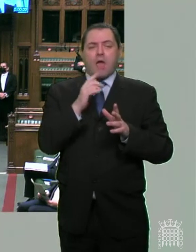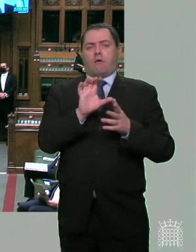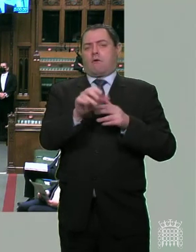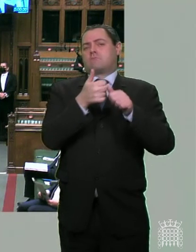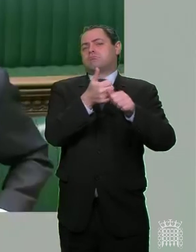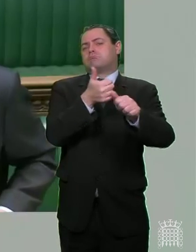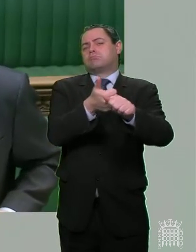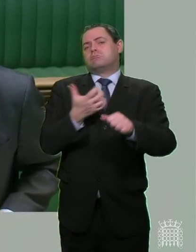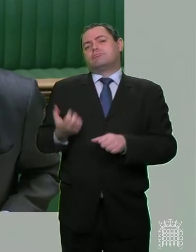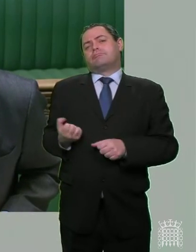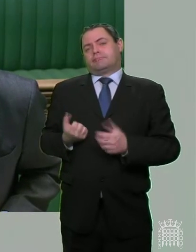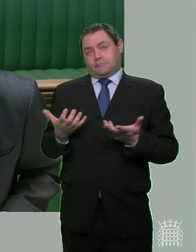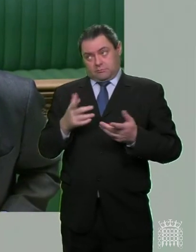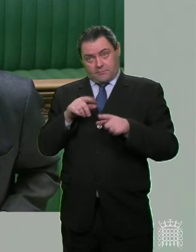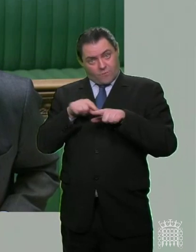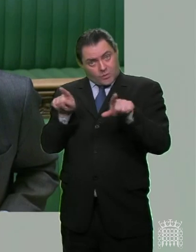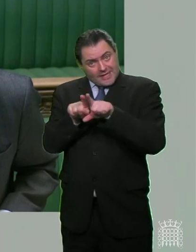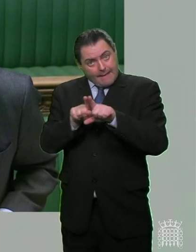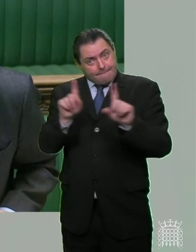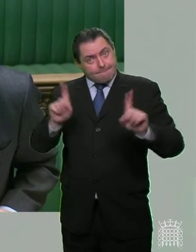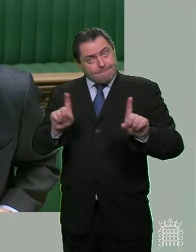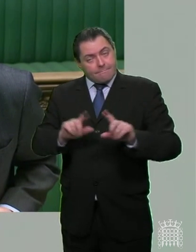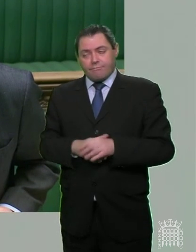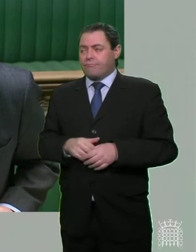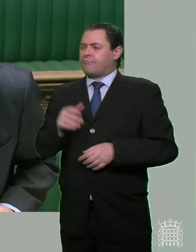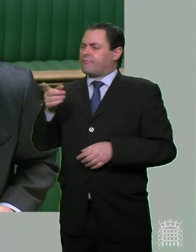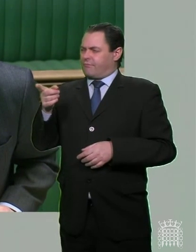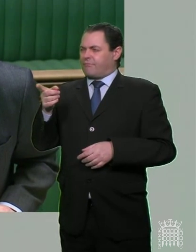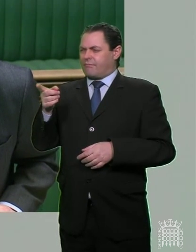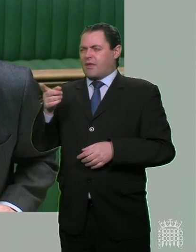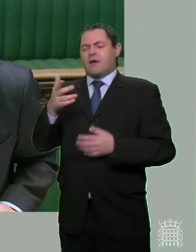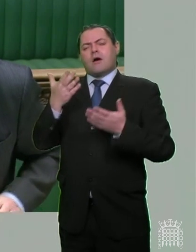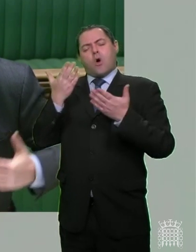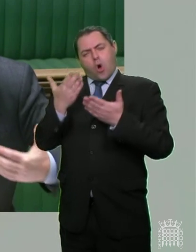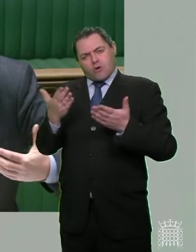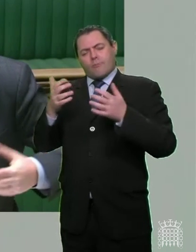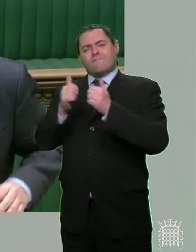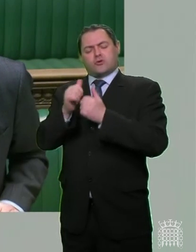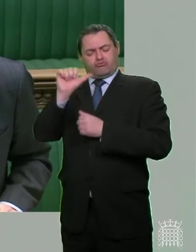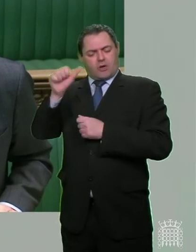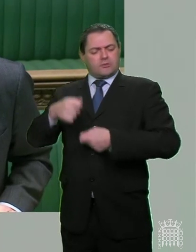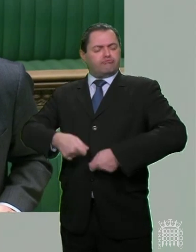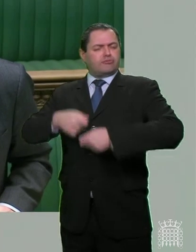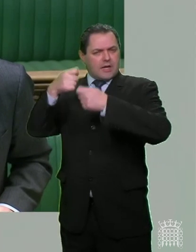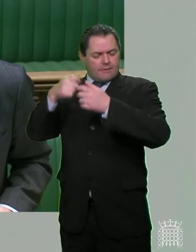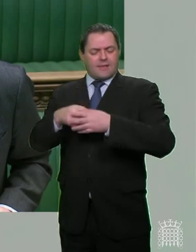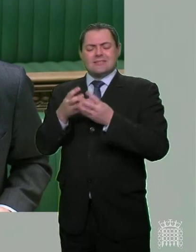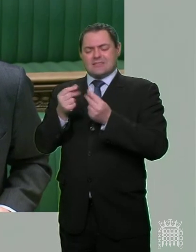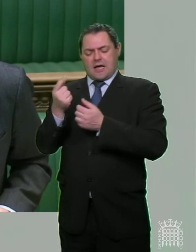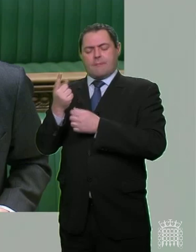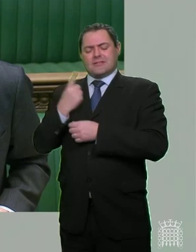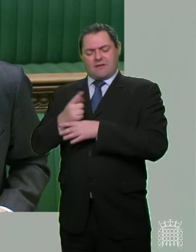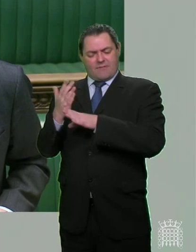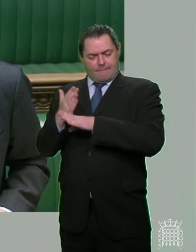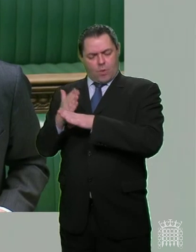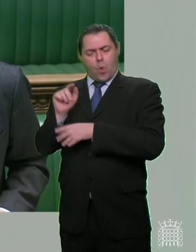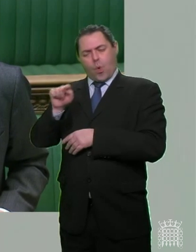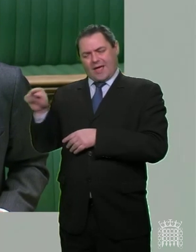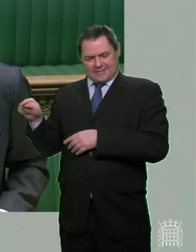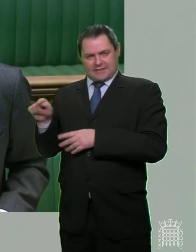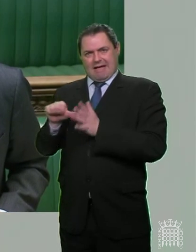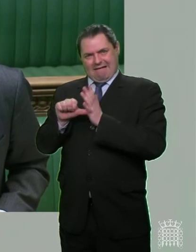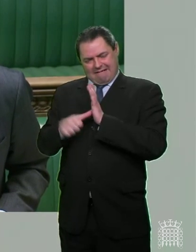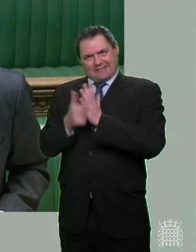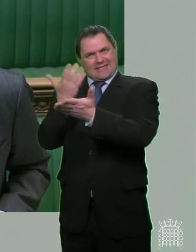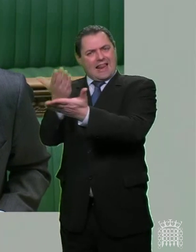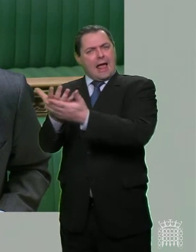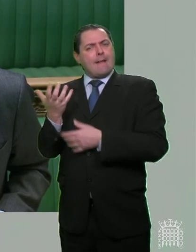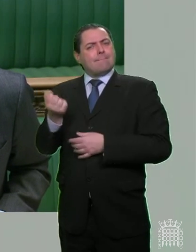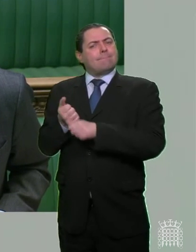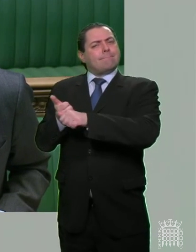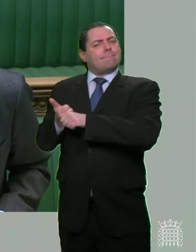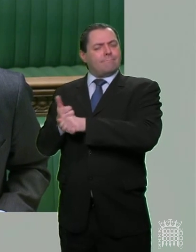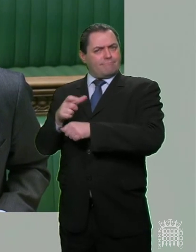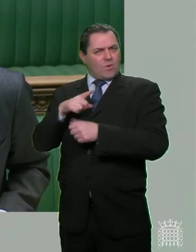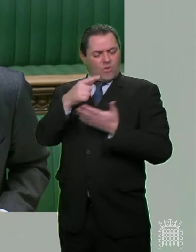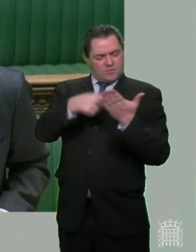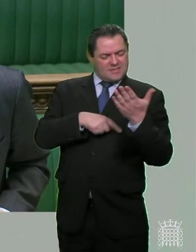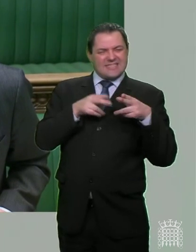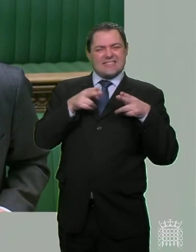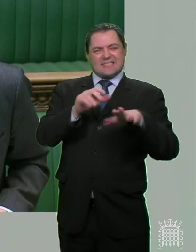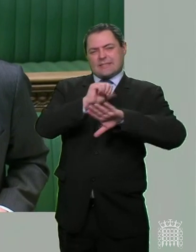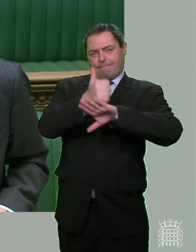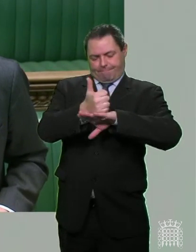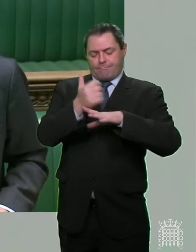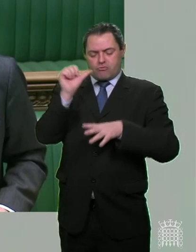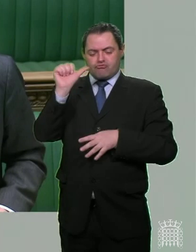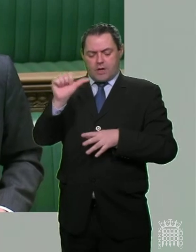My honourable Friend is right to raise those concerns, because there are some people in the self-employed group whom it has been hard to reach and to support in the way that we want.